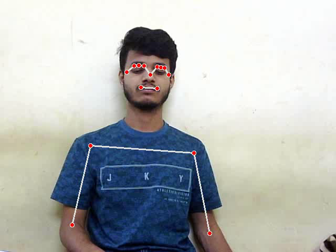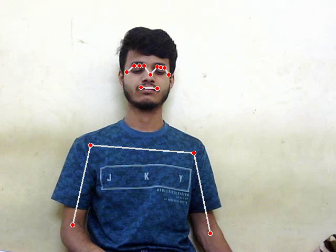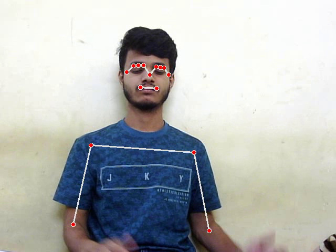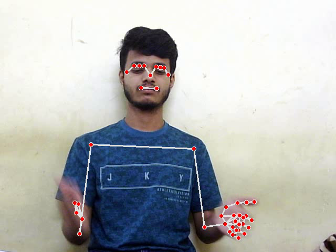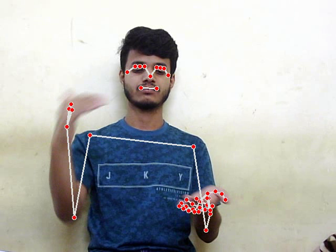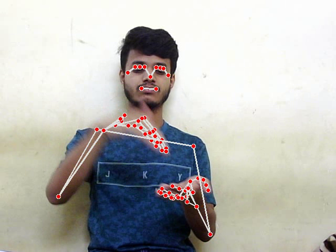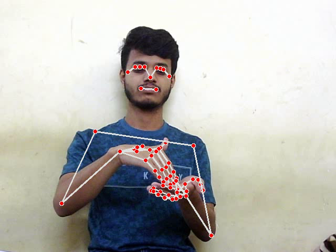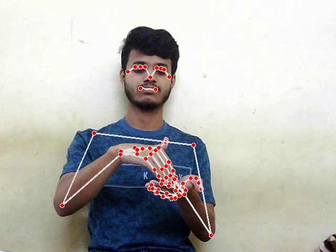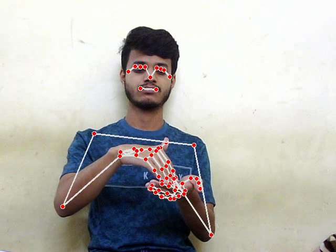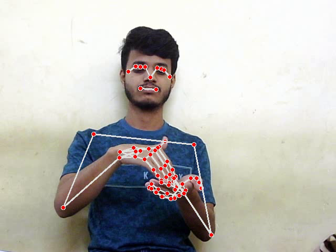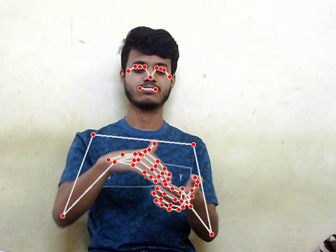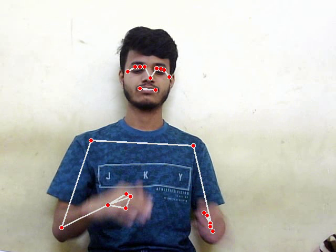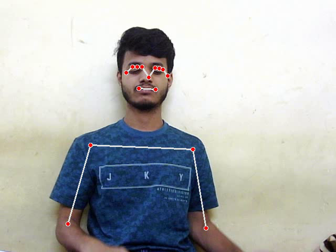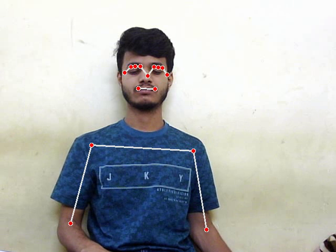again